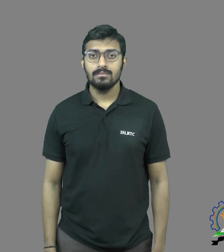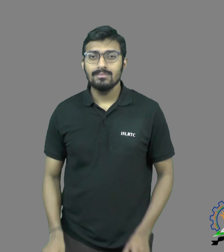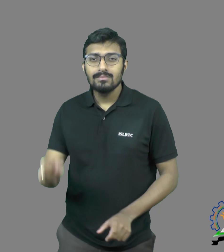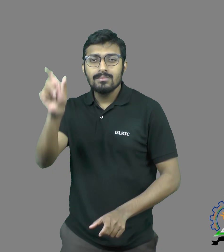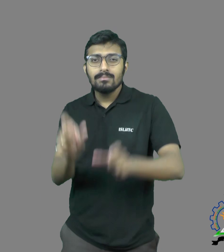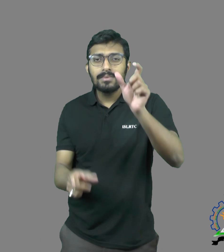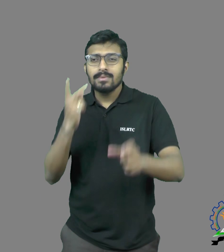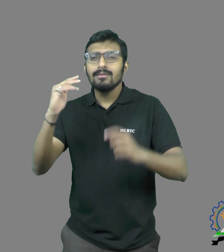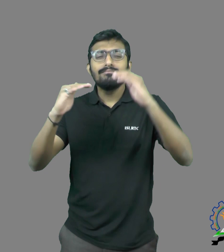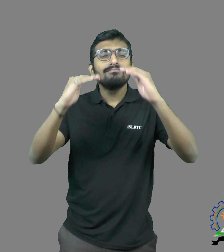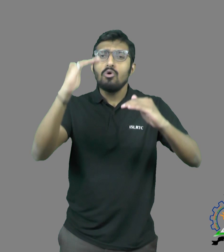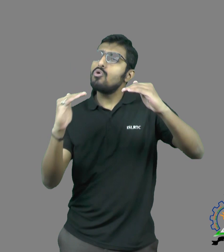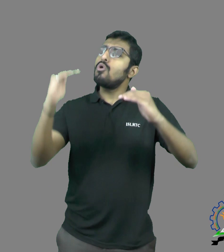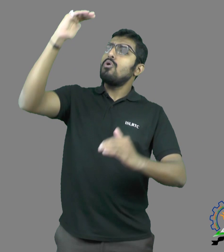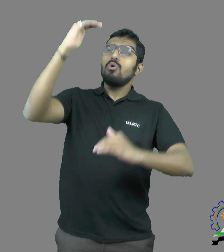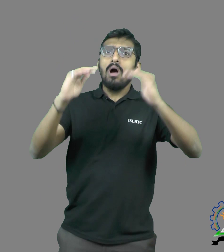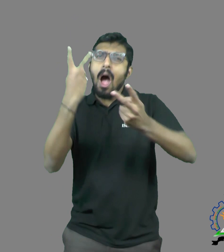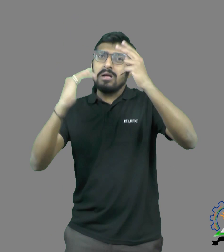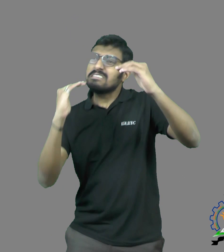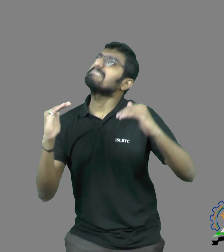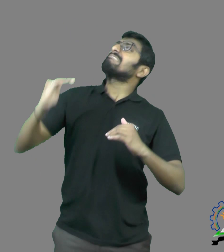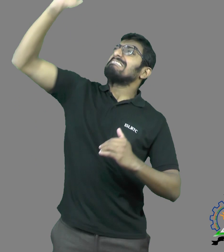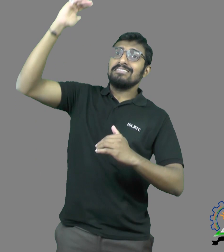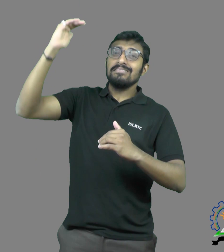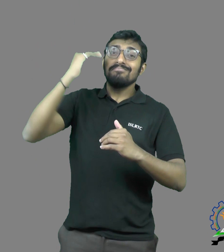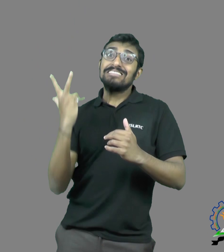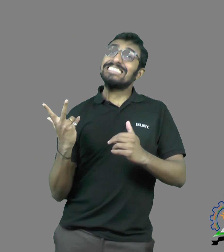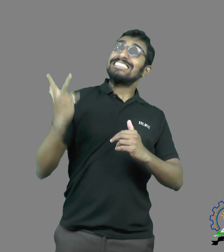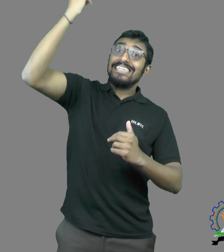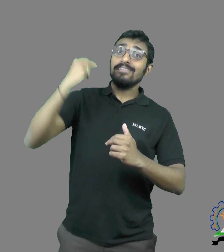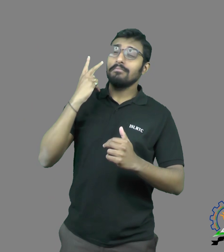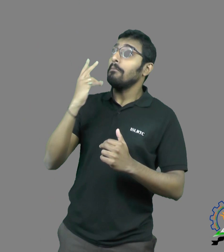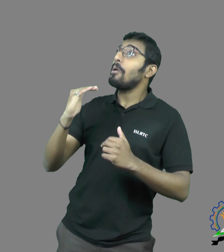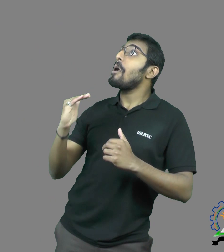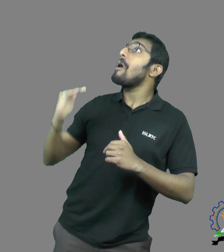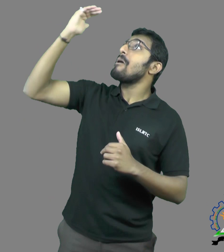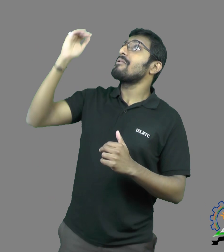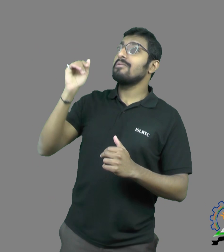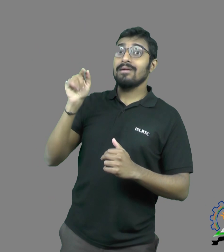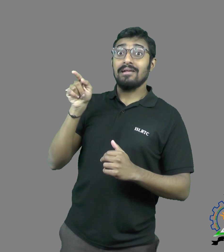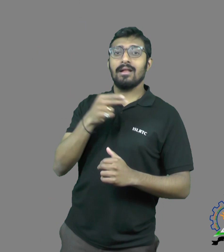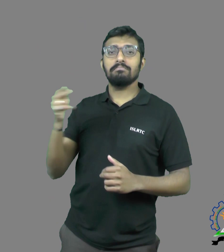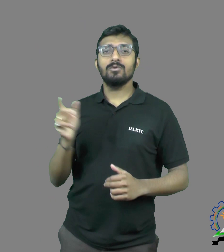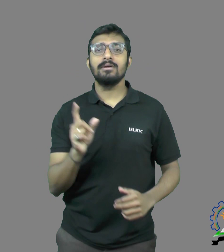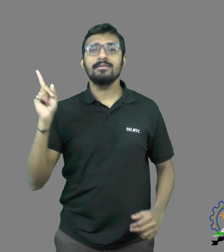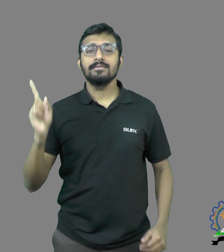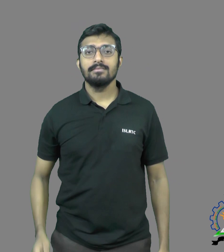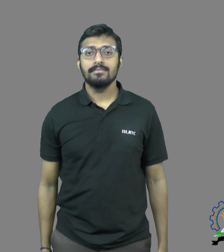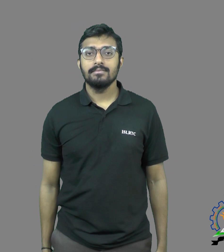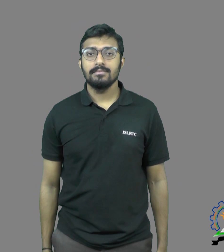Giant